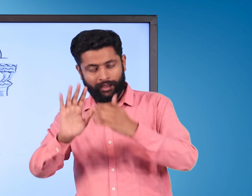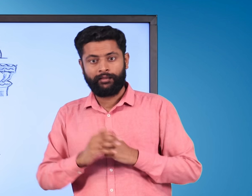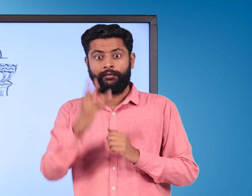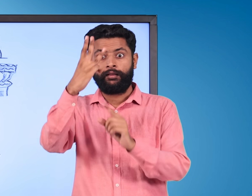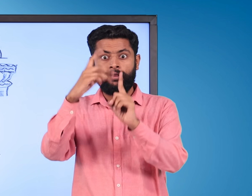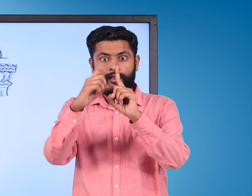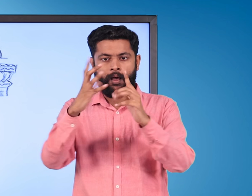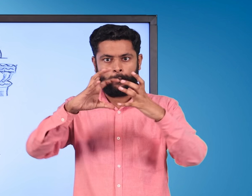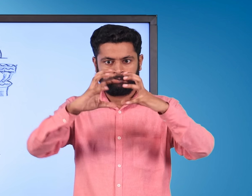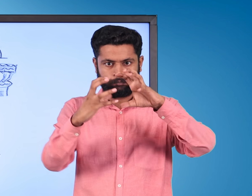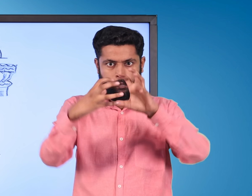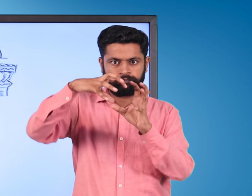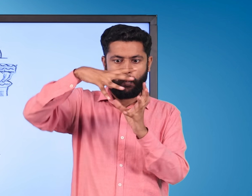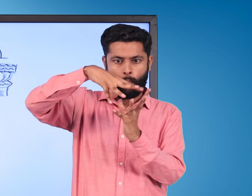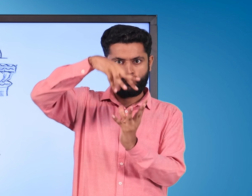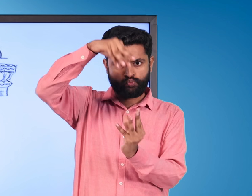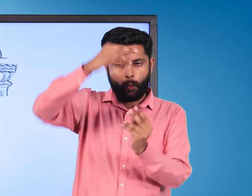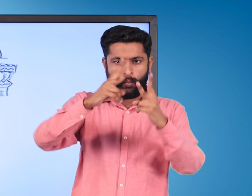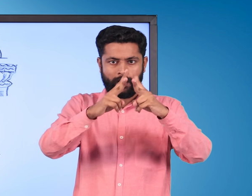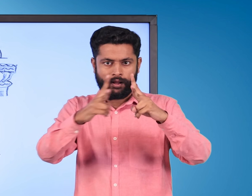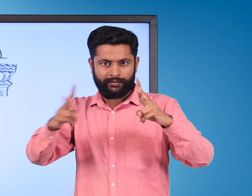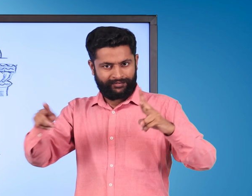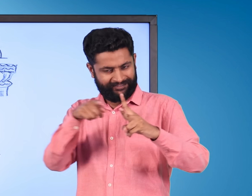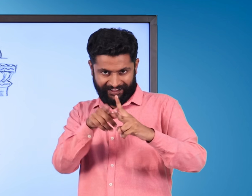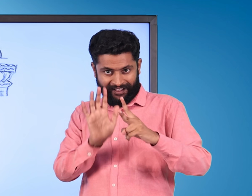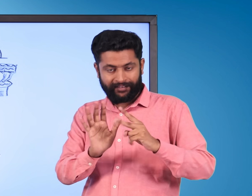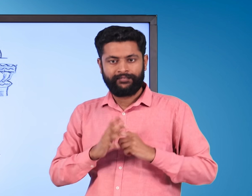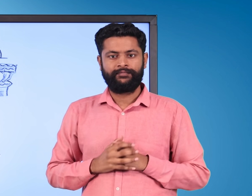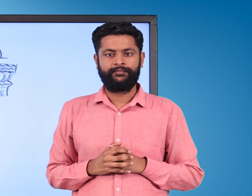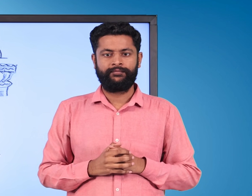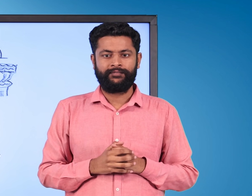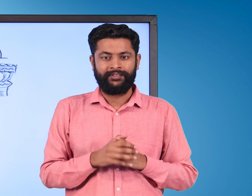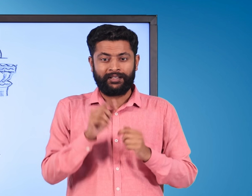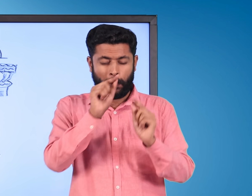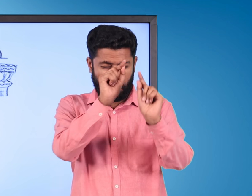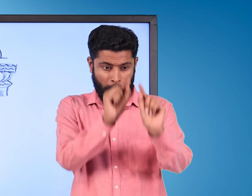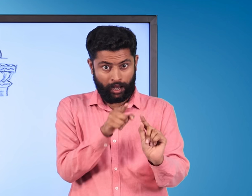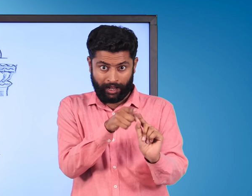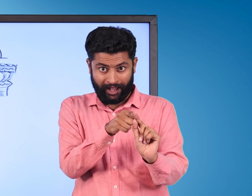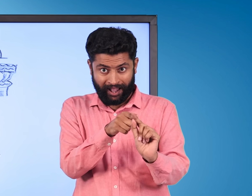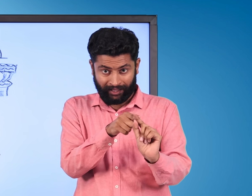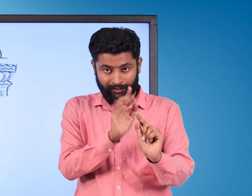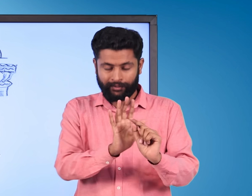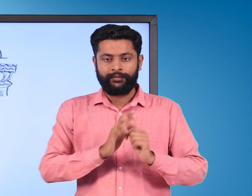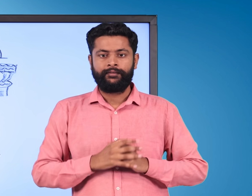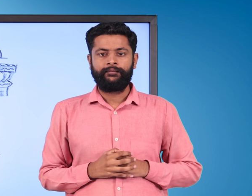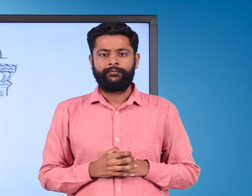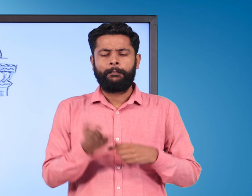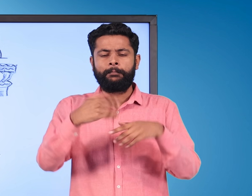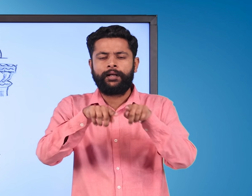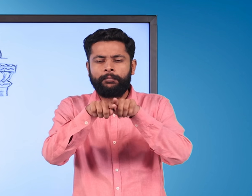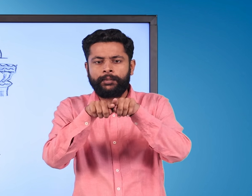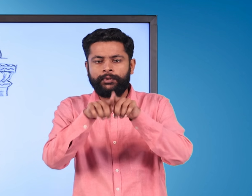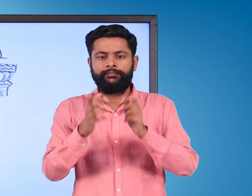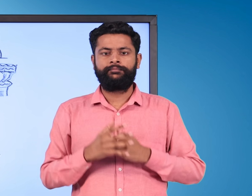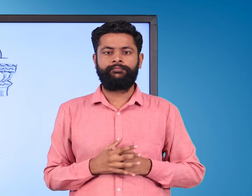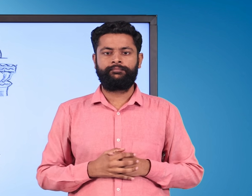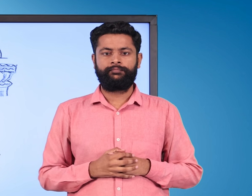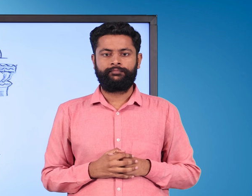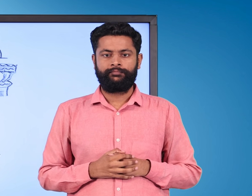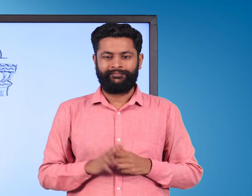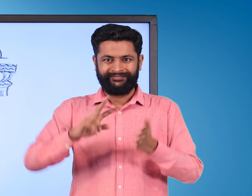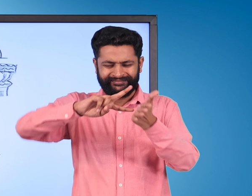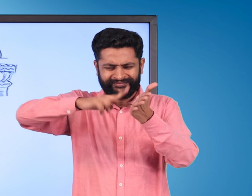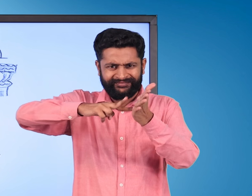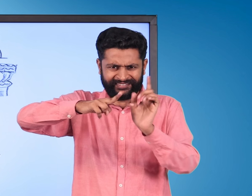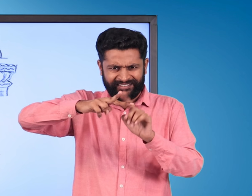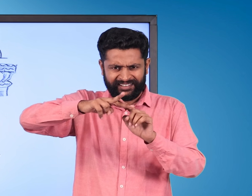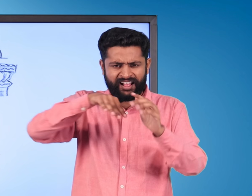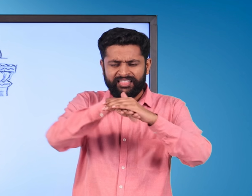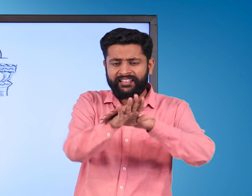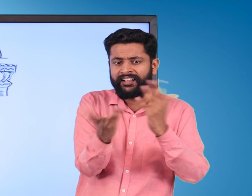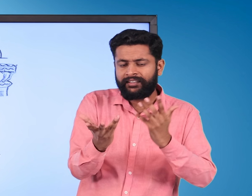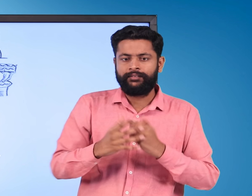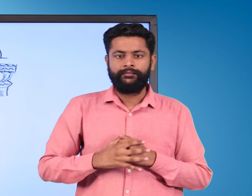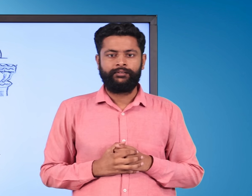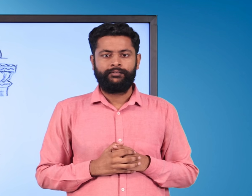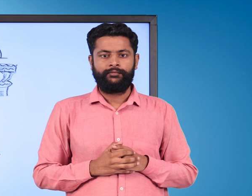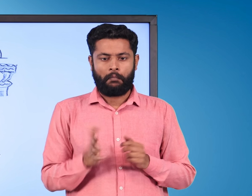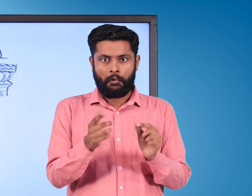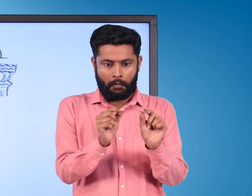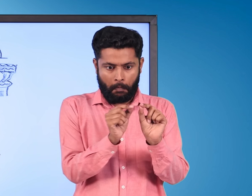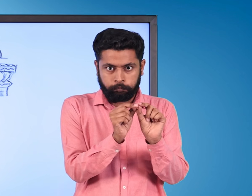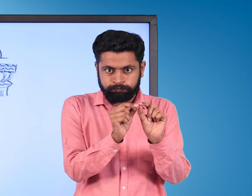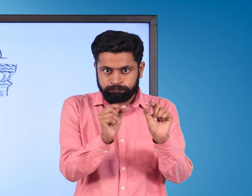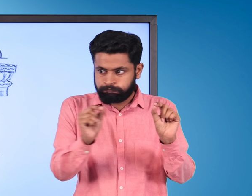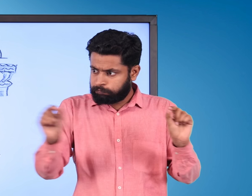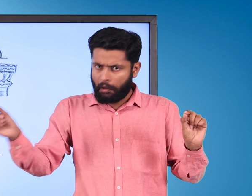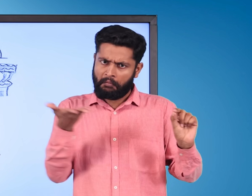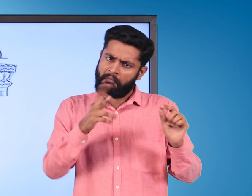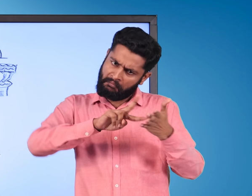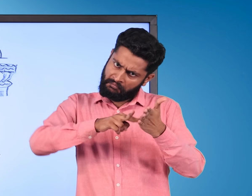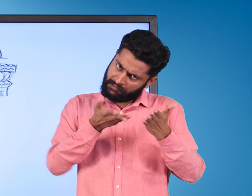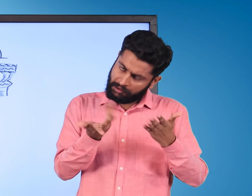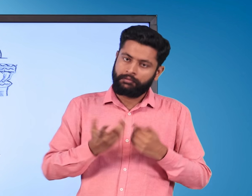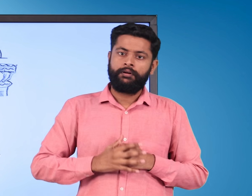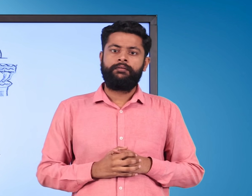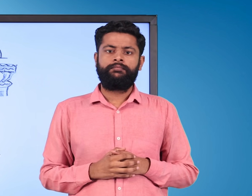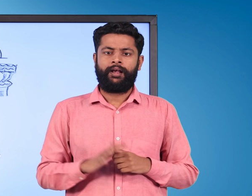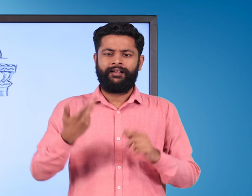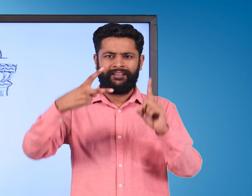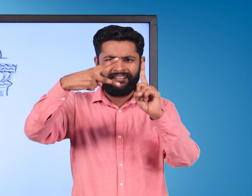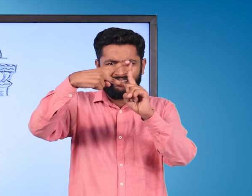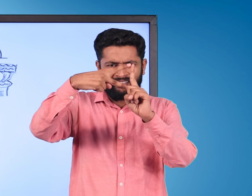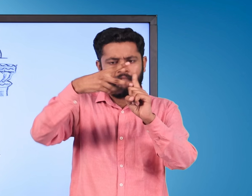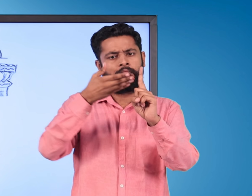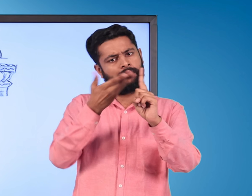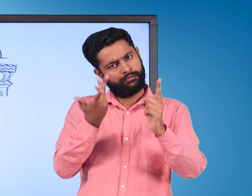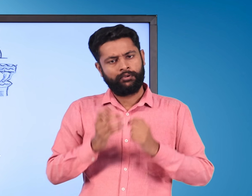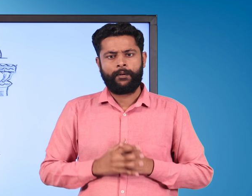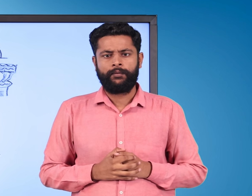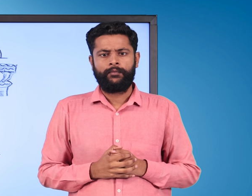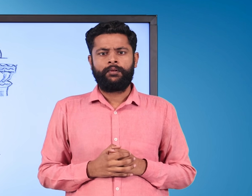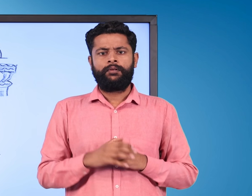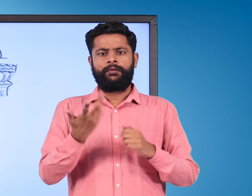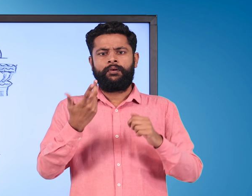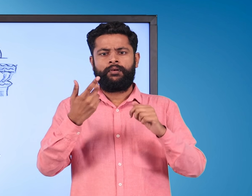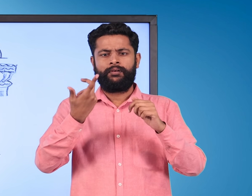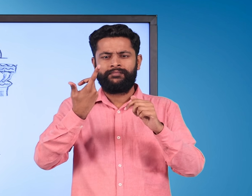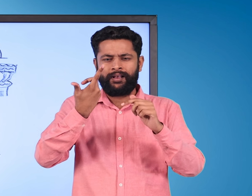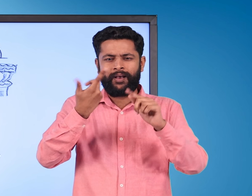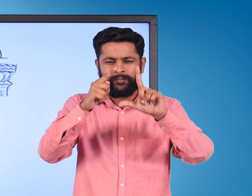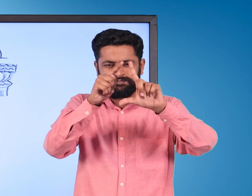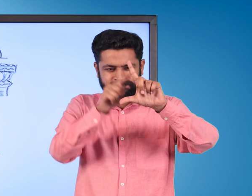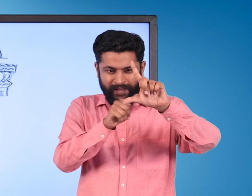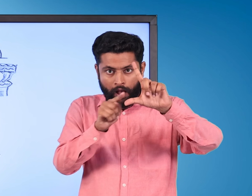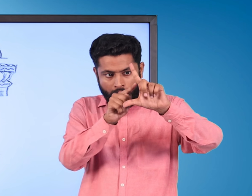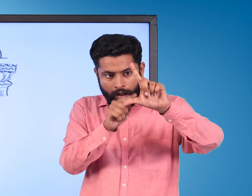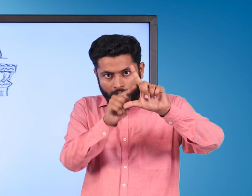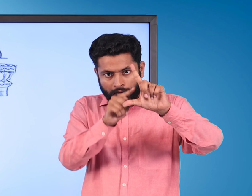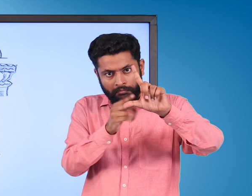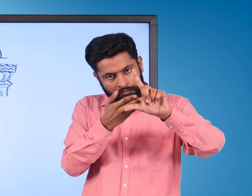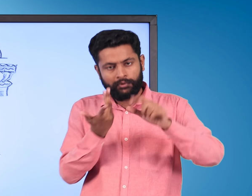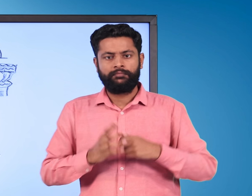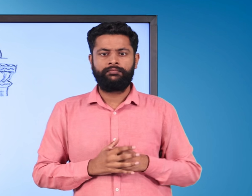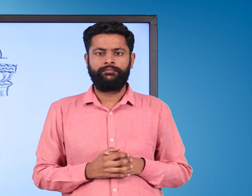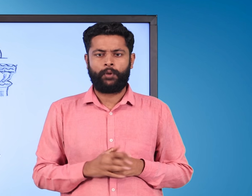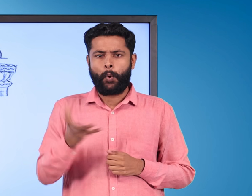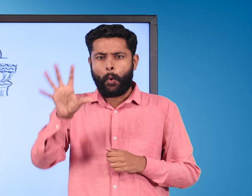and three dimensions. And the properties is geometry. For example, in geometry we study about lines, triangles, angles,